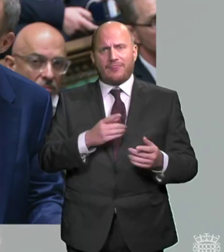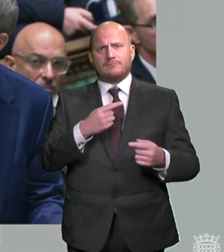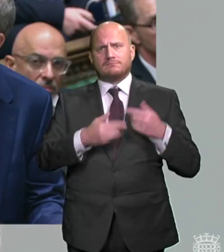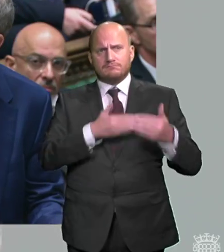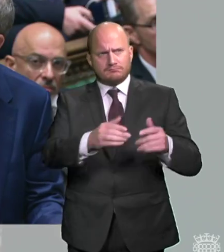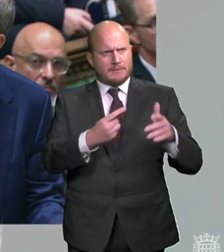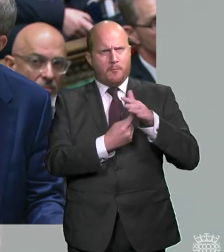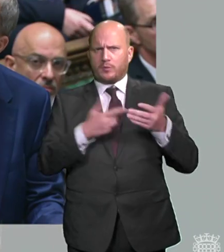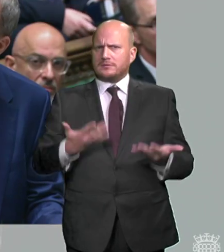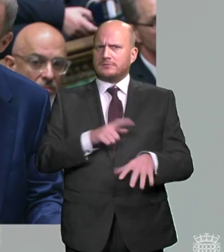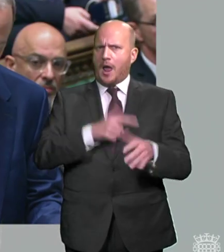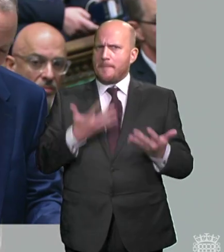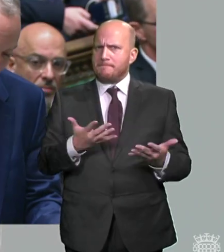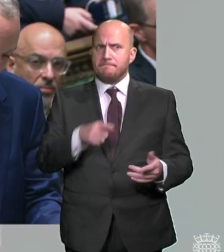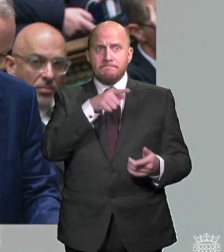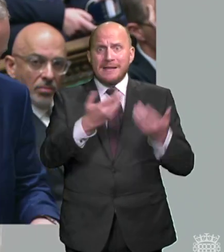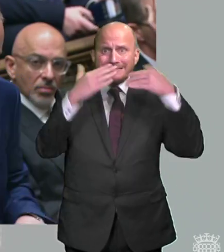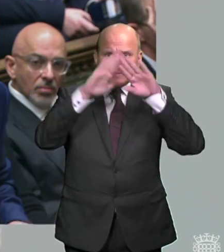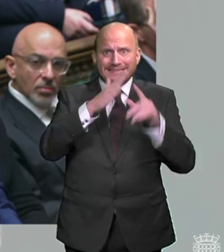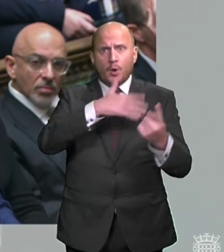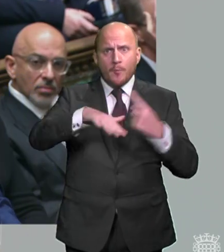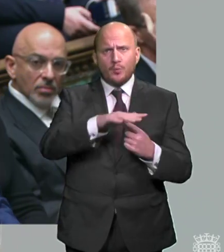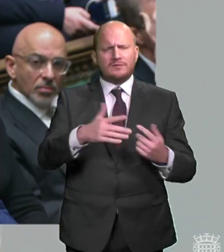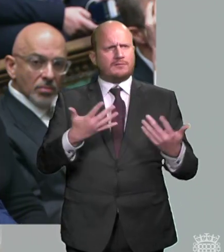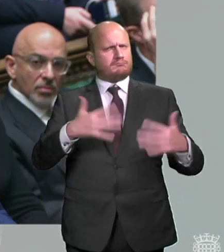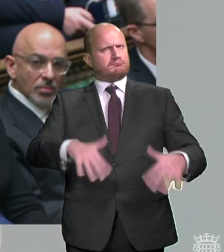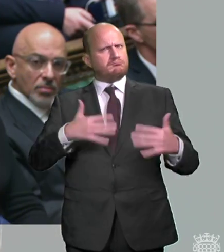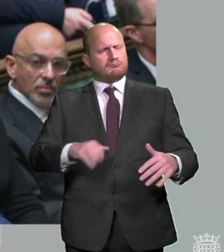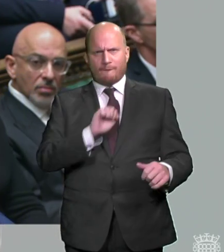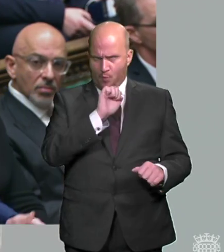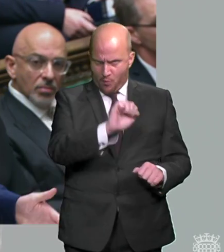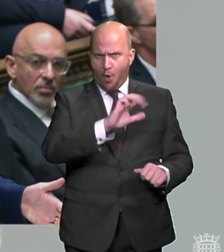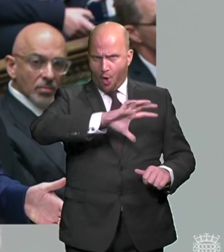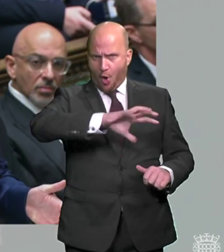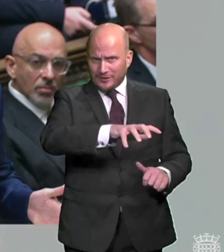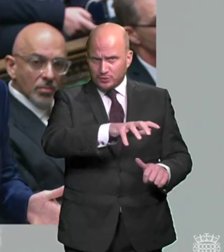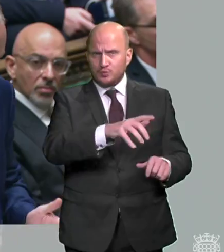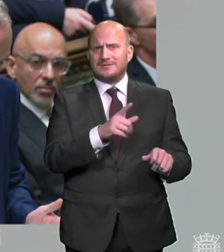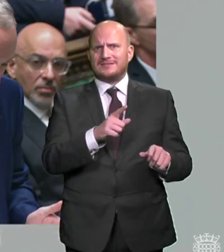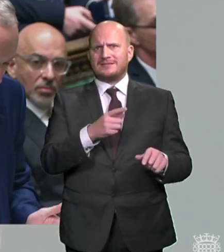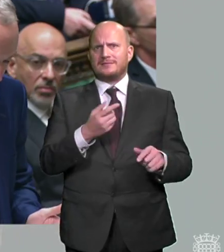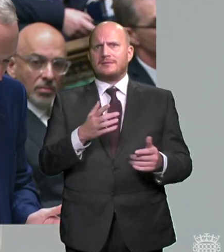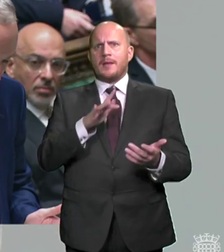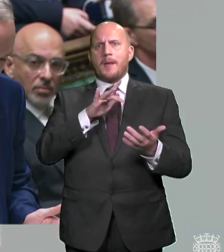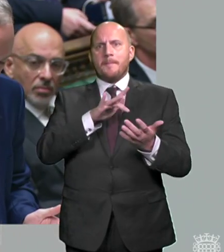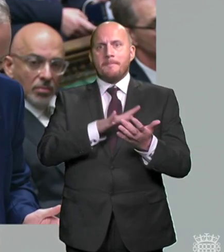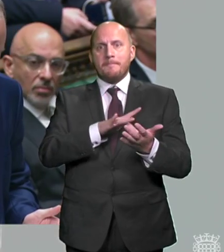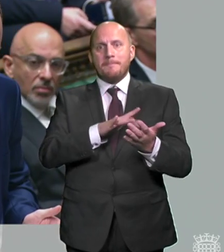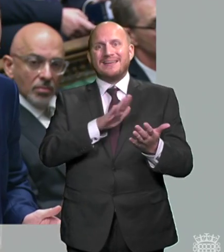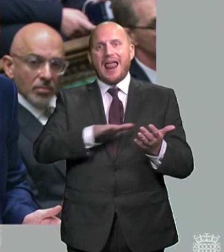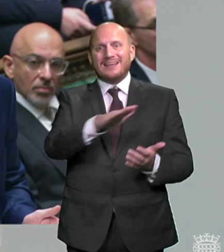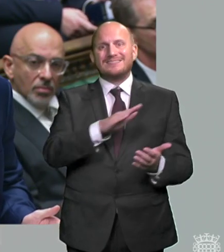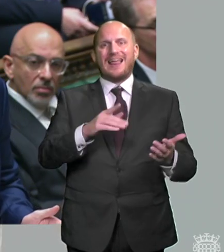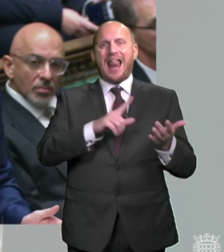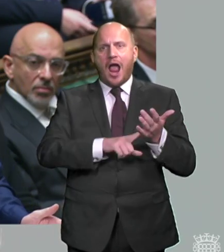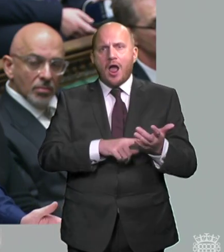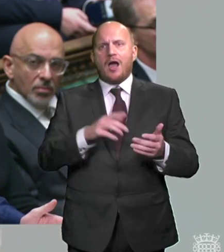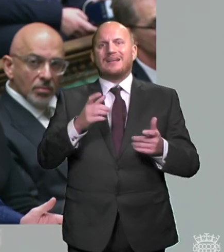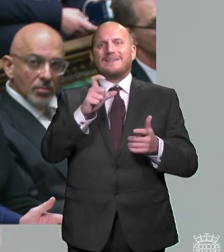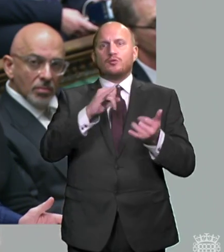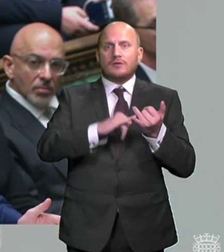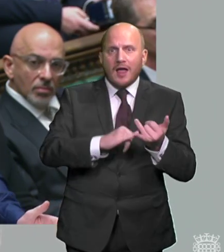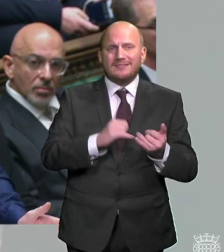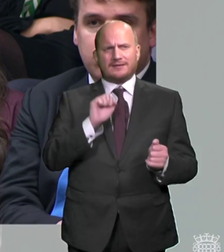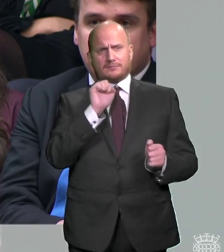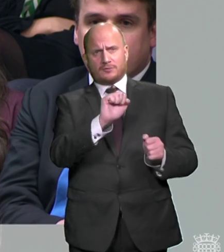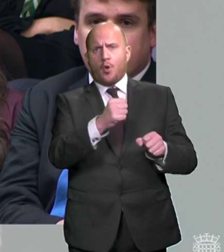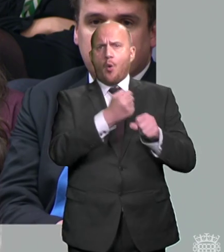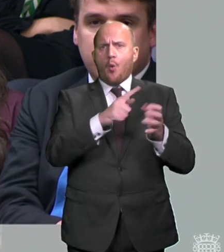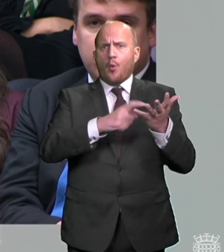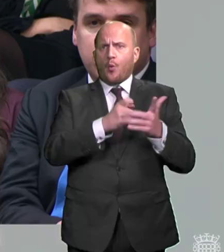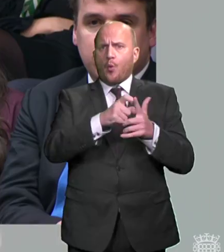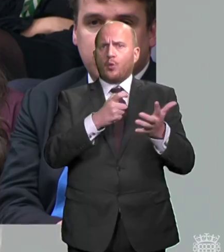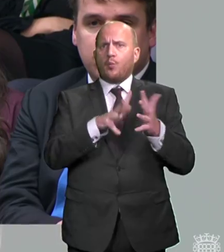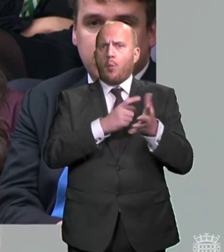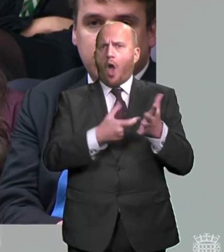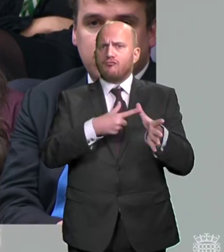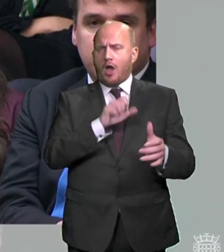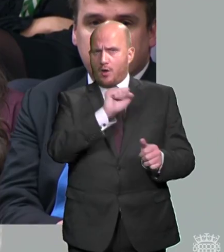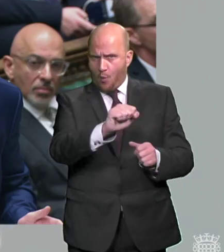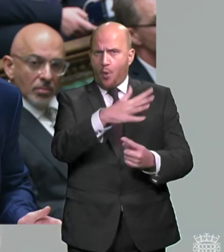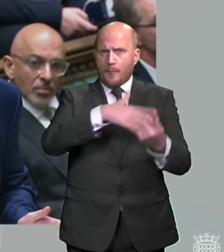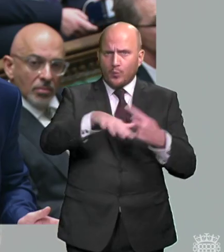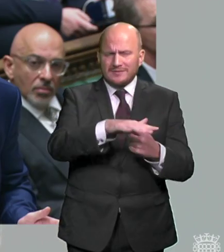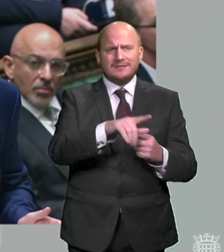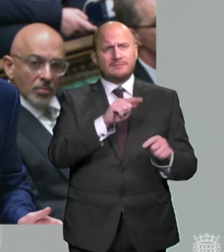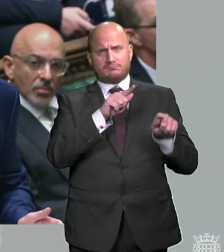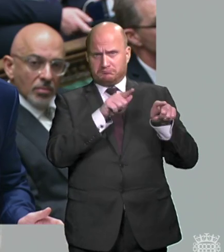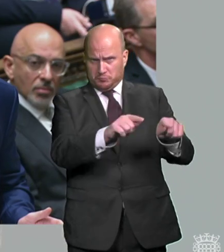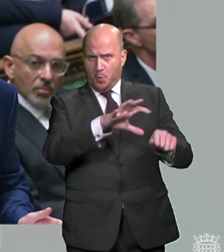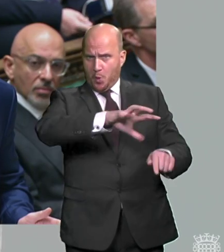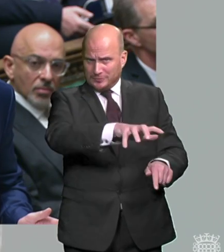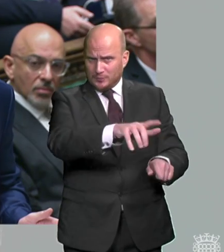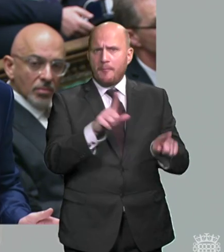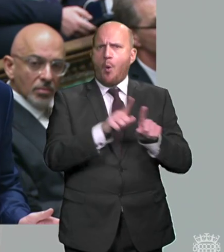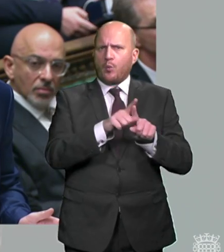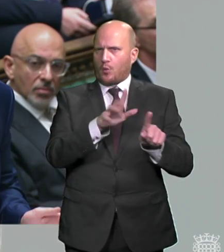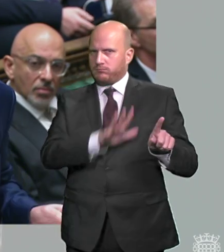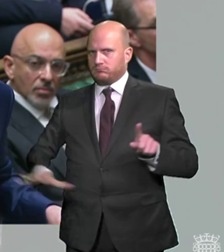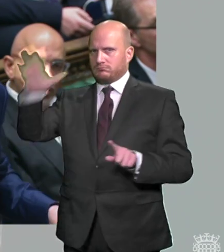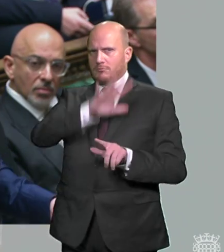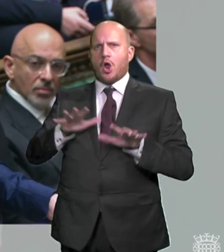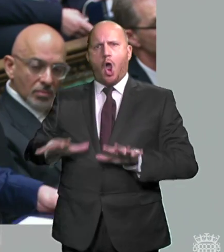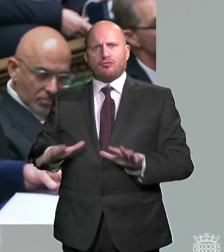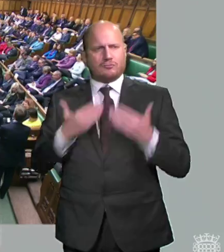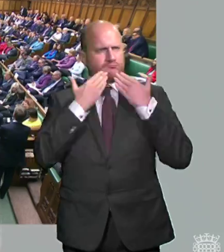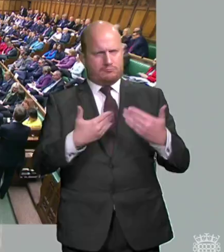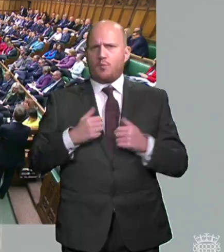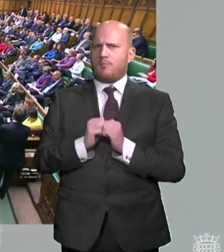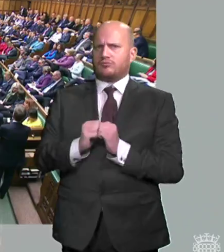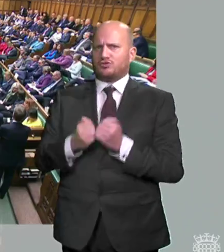The Sikh community make an outstanding contribution in her constituency, with the Midland Langar Seva Society and the Guru Har Rai Gurdwara, but they also make an amazing contribution to the whole country, and we are grateful for it.